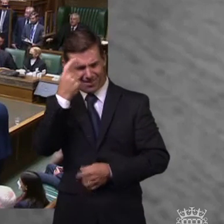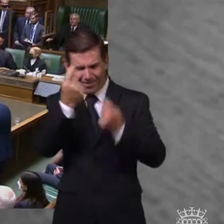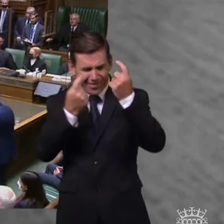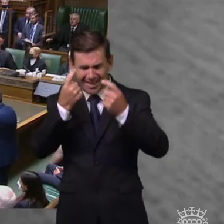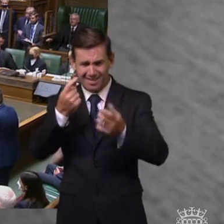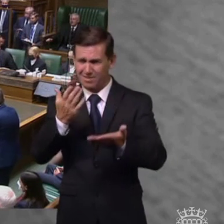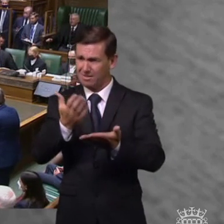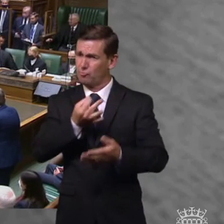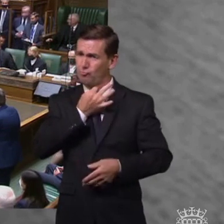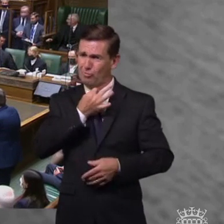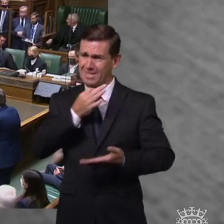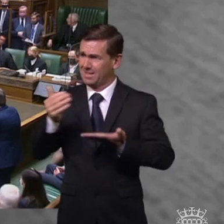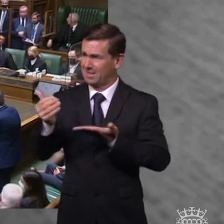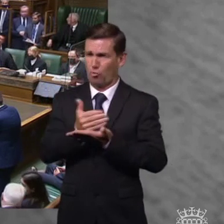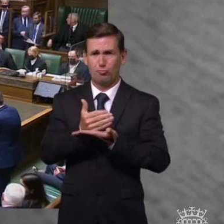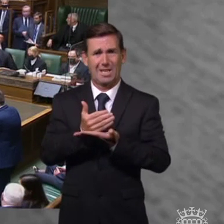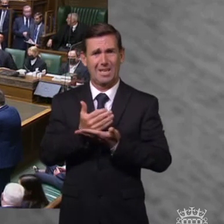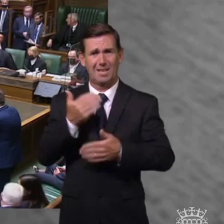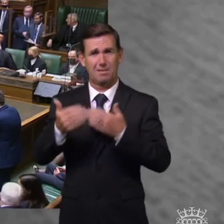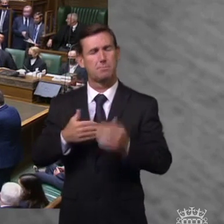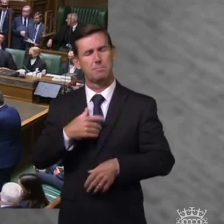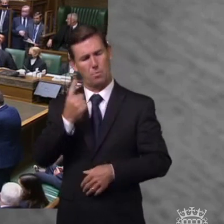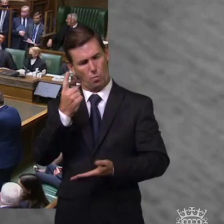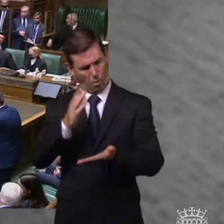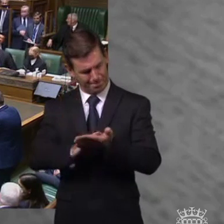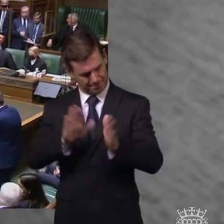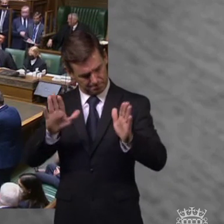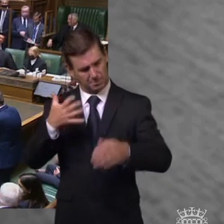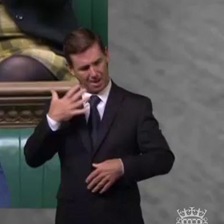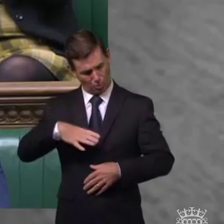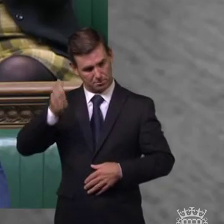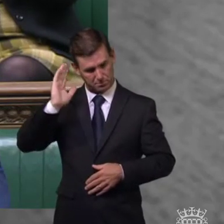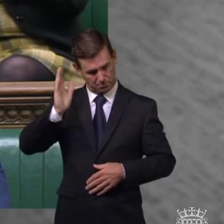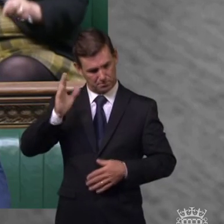I will give way in a moment, but I am going to go through this list.